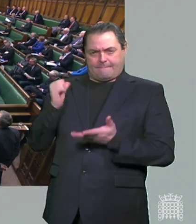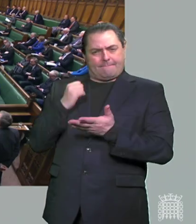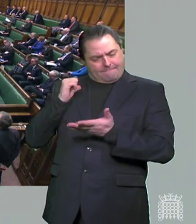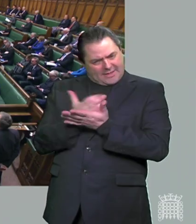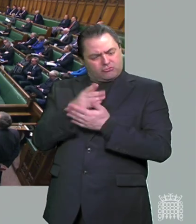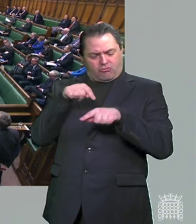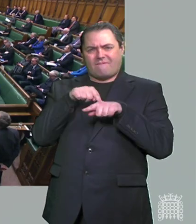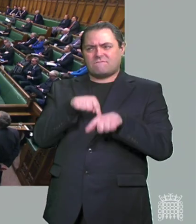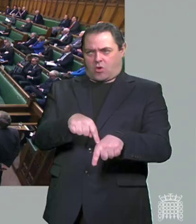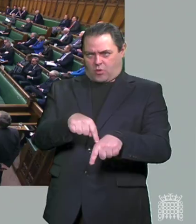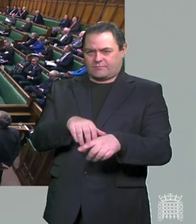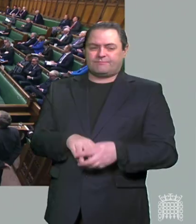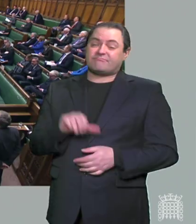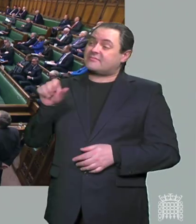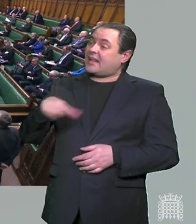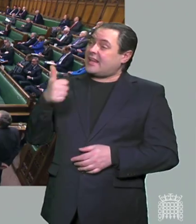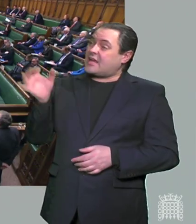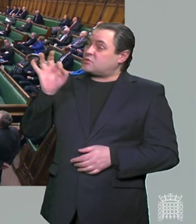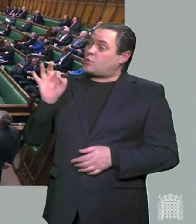I call the shadow Attorney General.